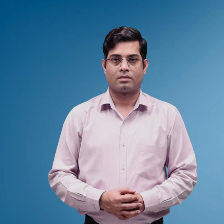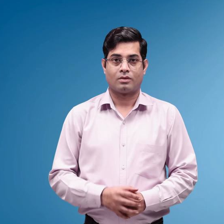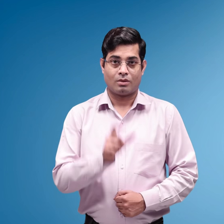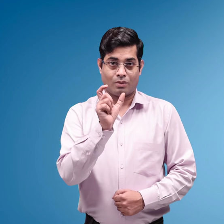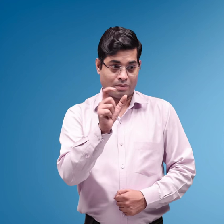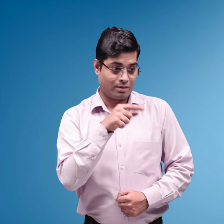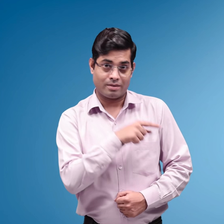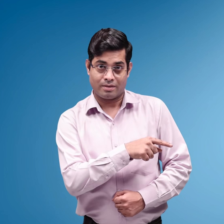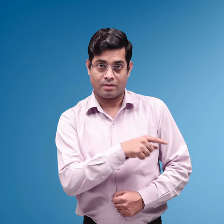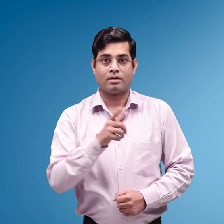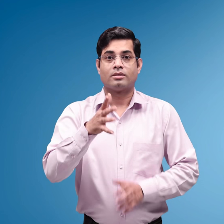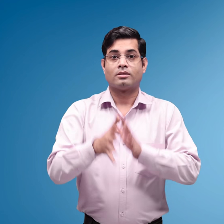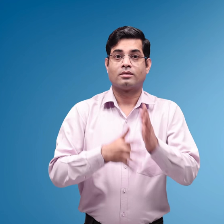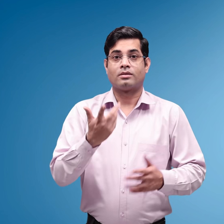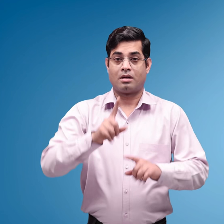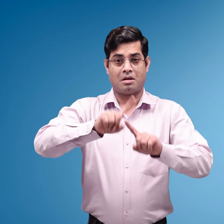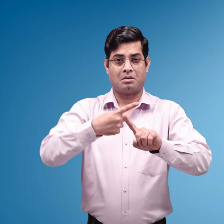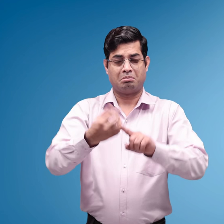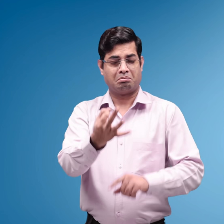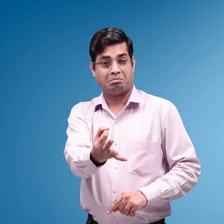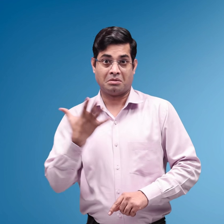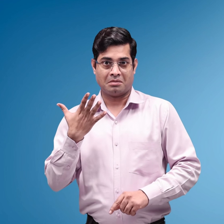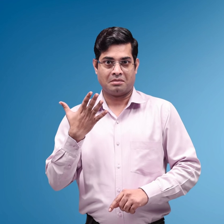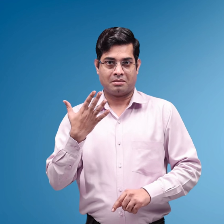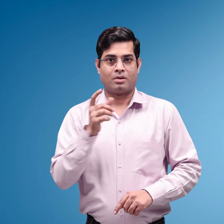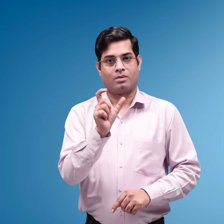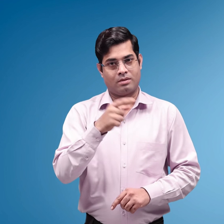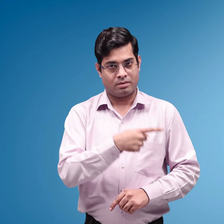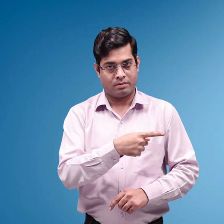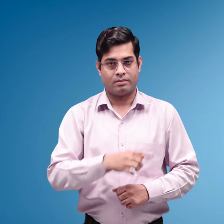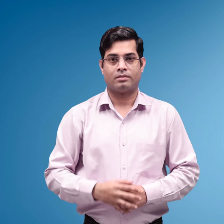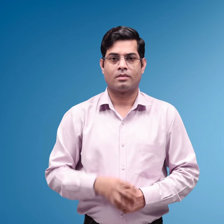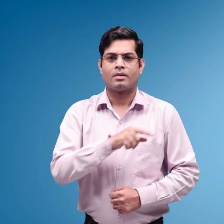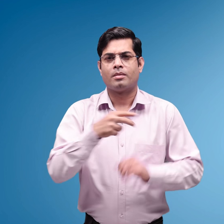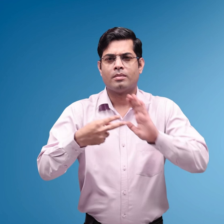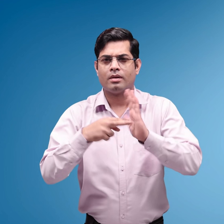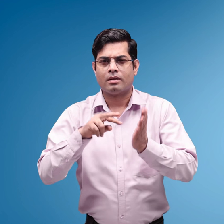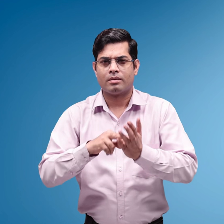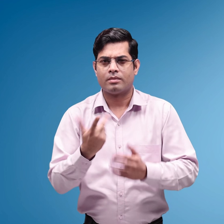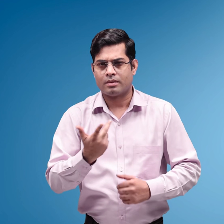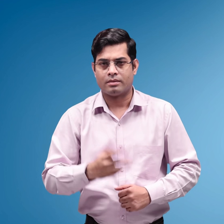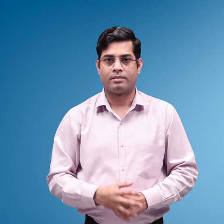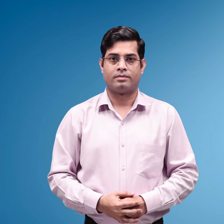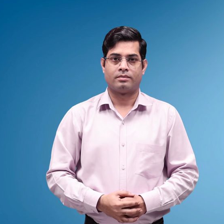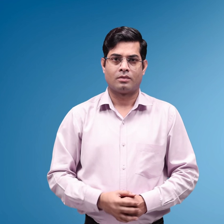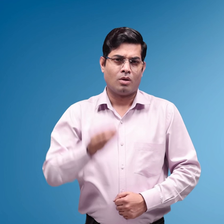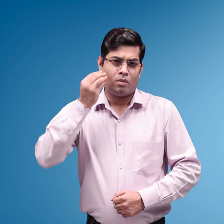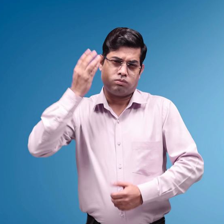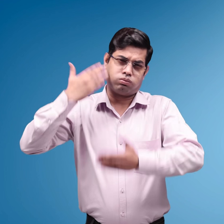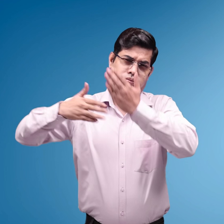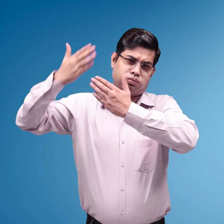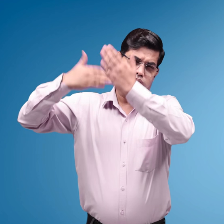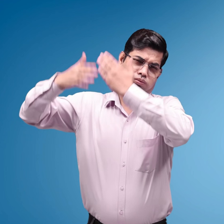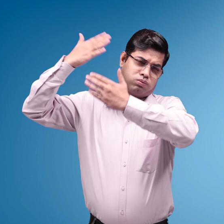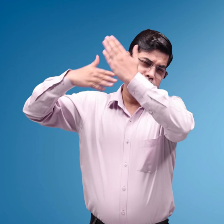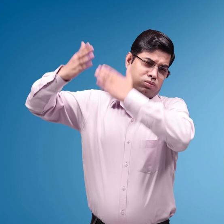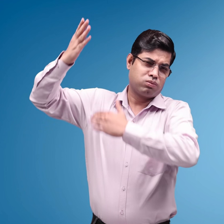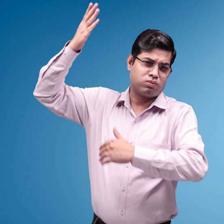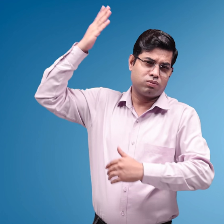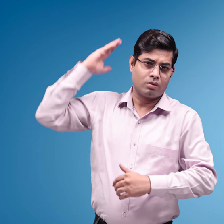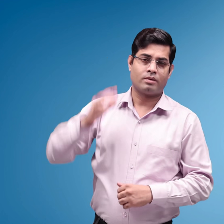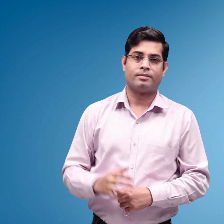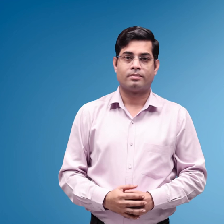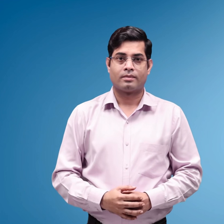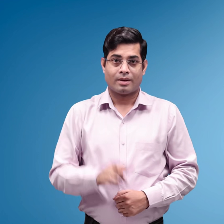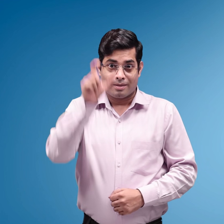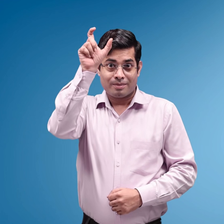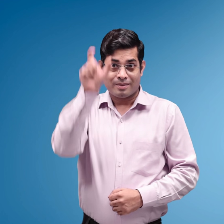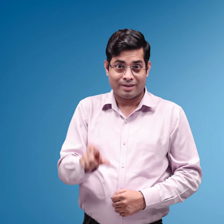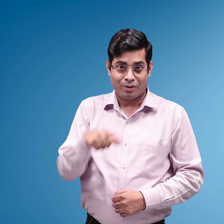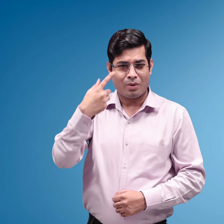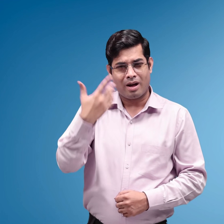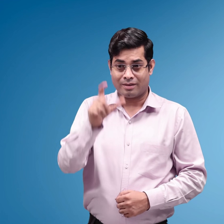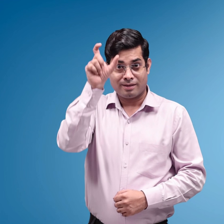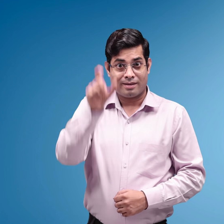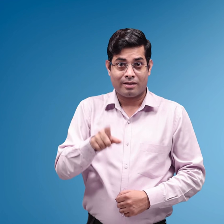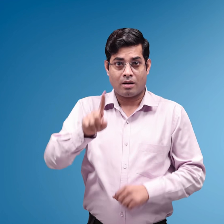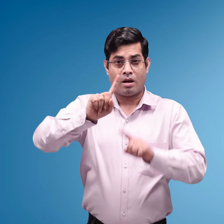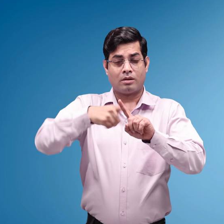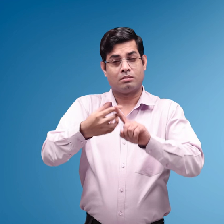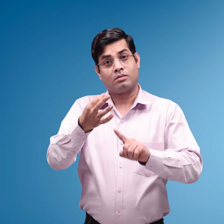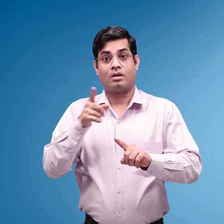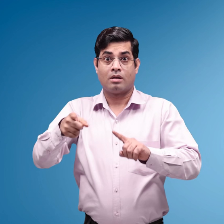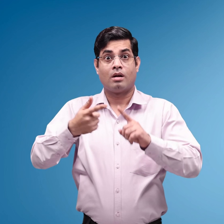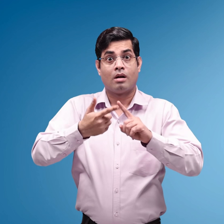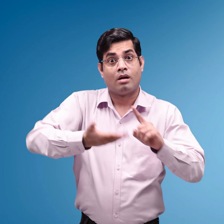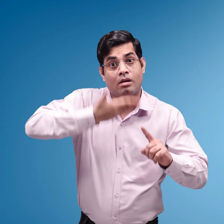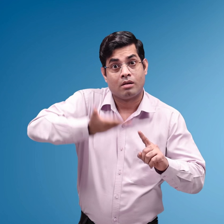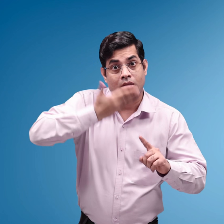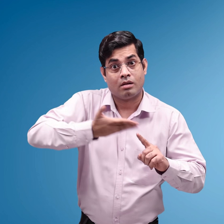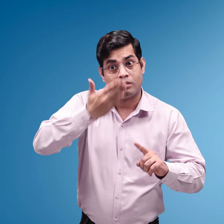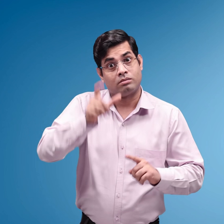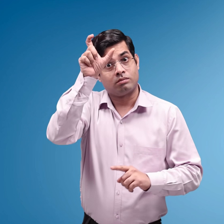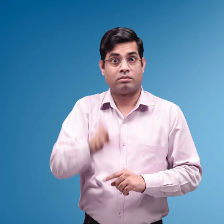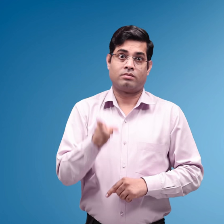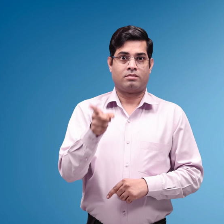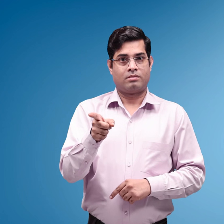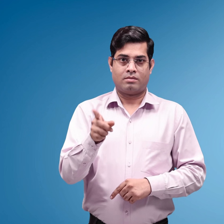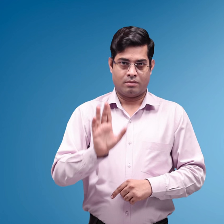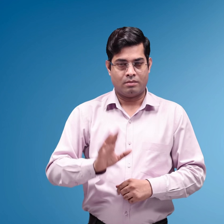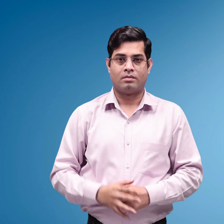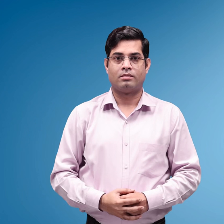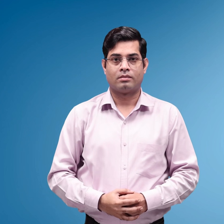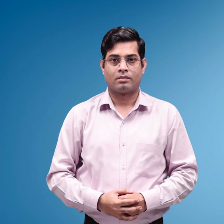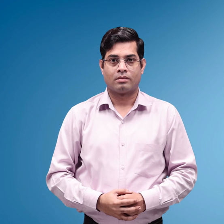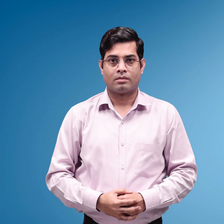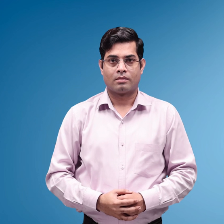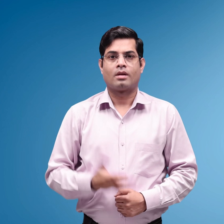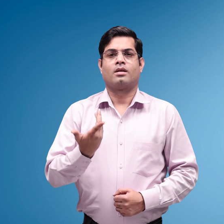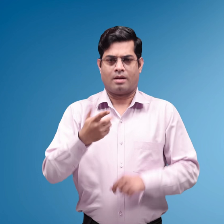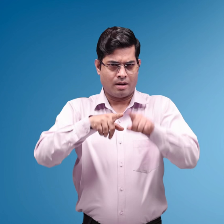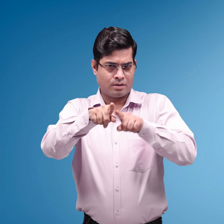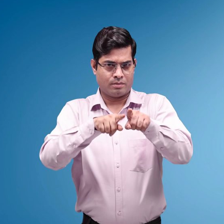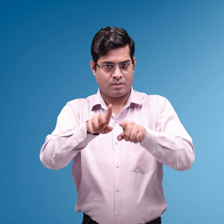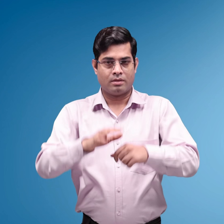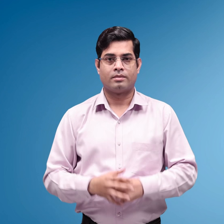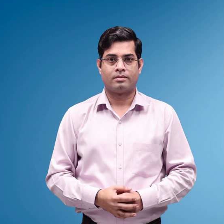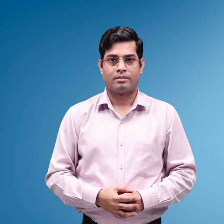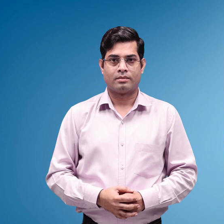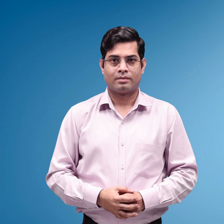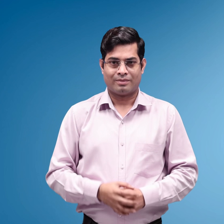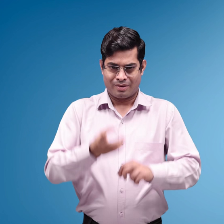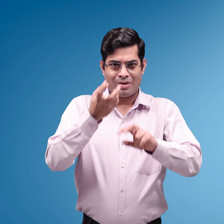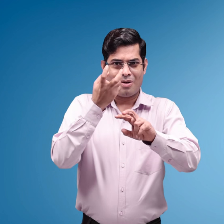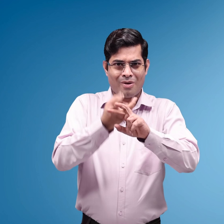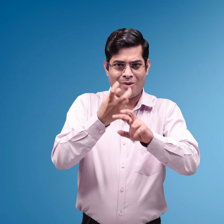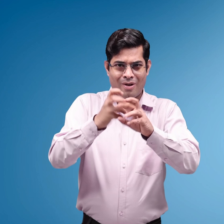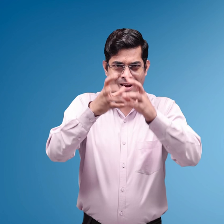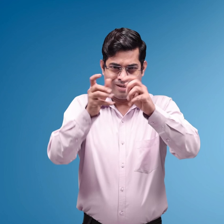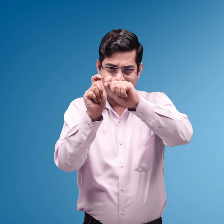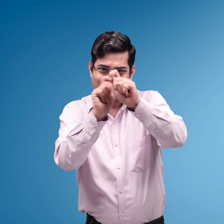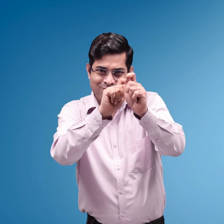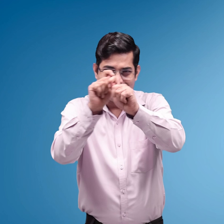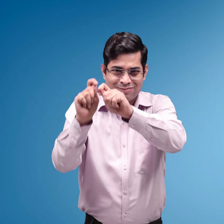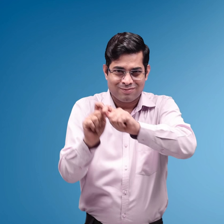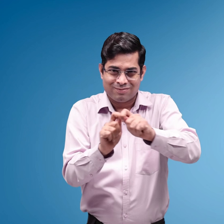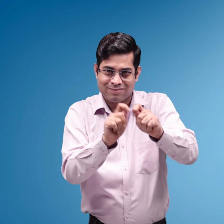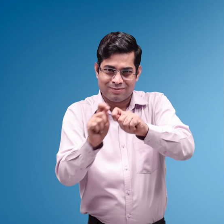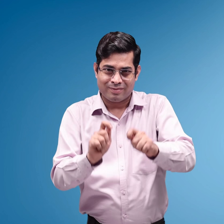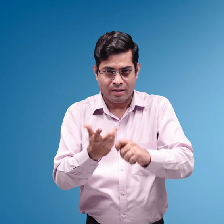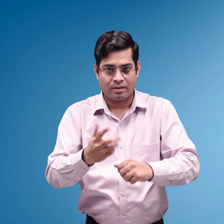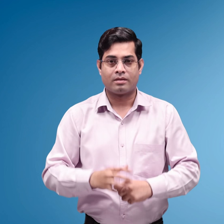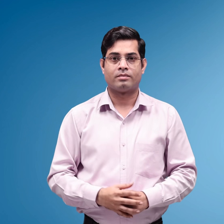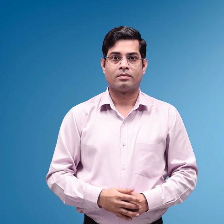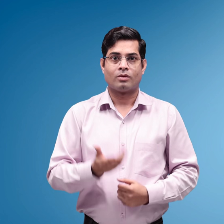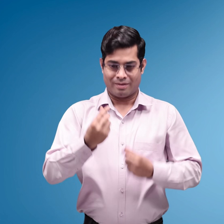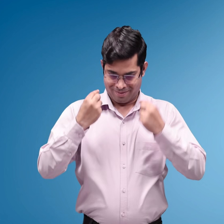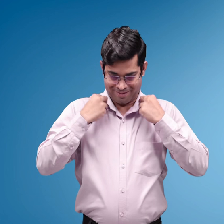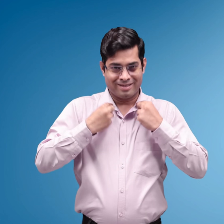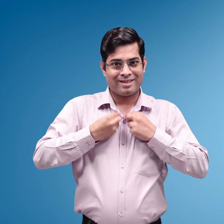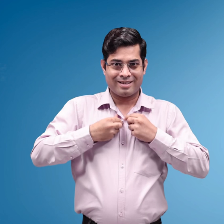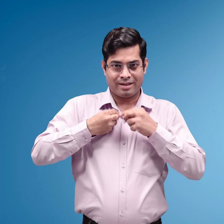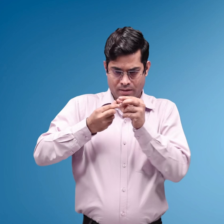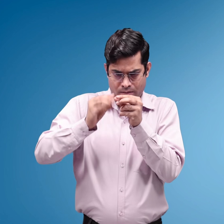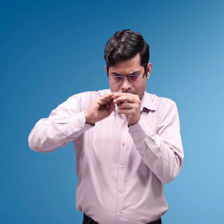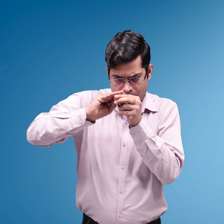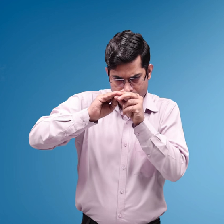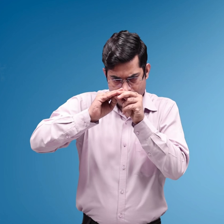specialist This sign means specialist. In earlier times, a specialist was a person who was trained to do only one kind of work, for example, cutting stone, or polishing beads, or carving seals.